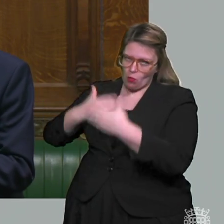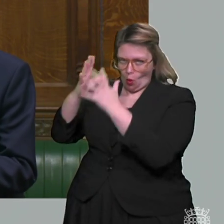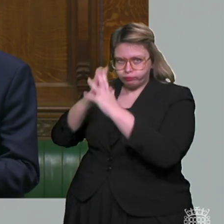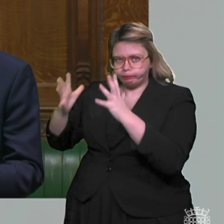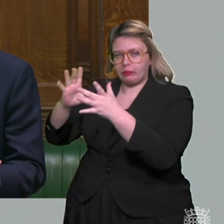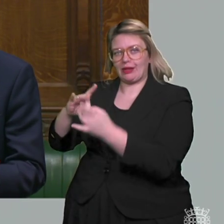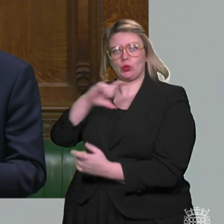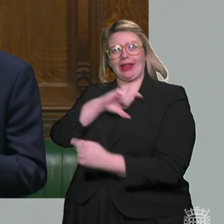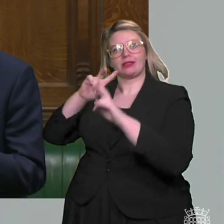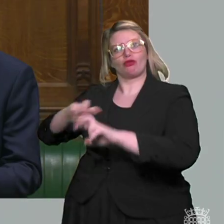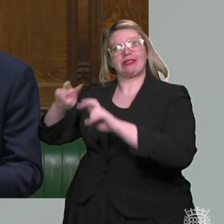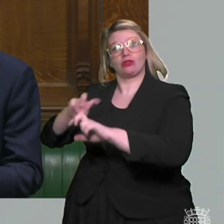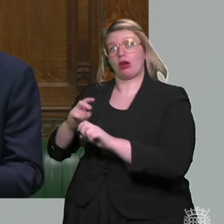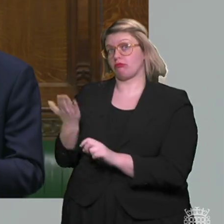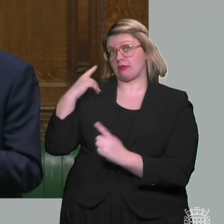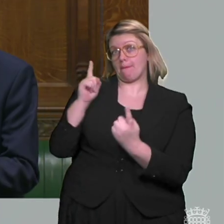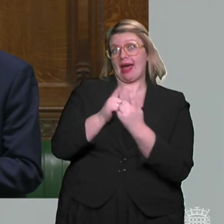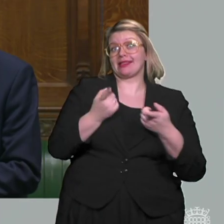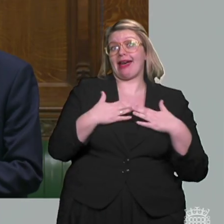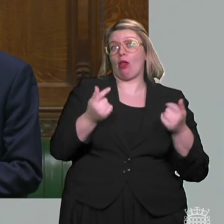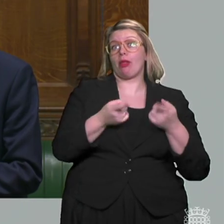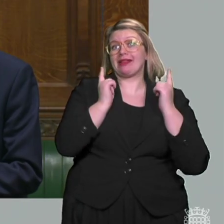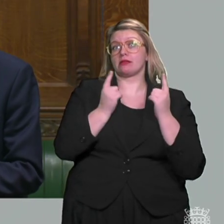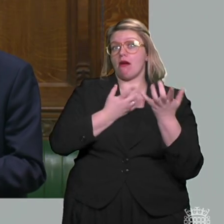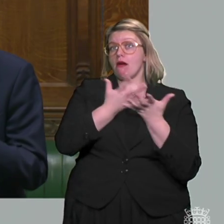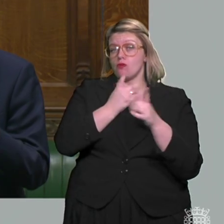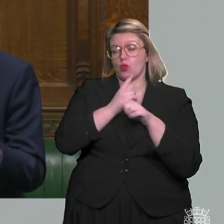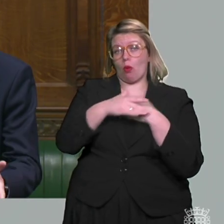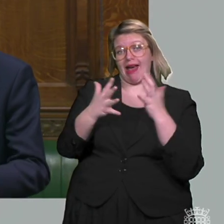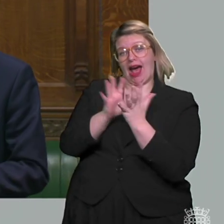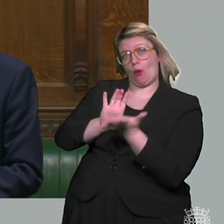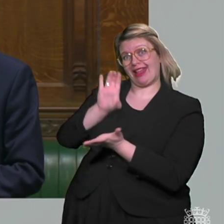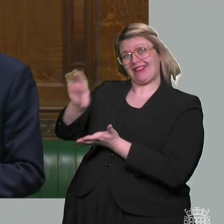I recently met a Health Minister to discuss opportunities to invest in Weston Park.